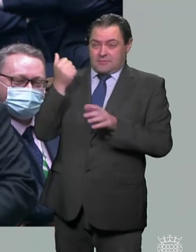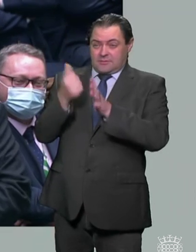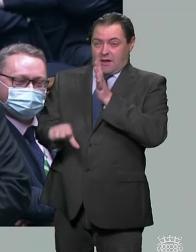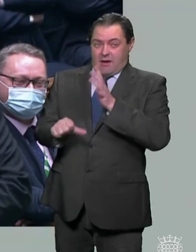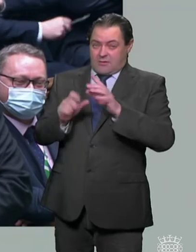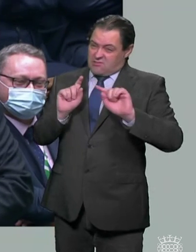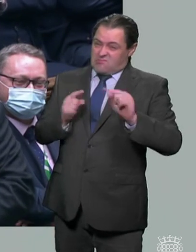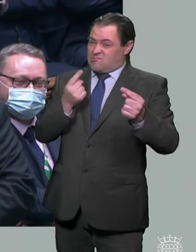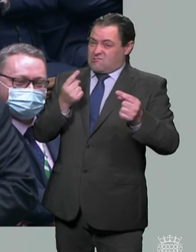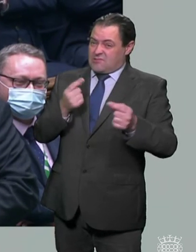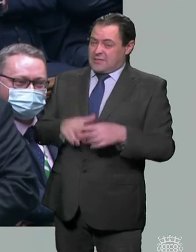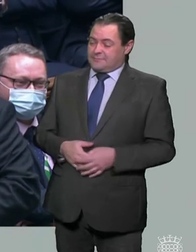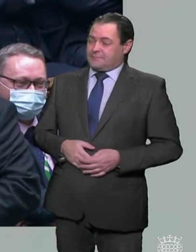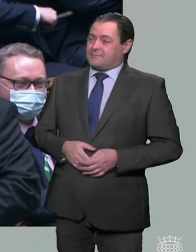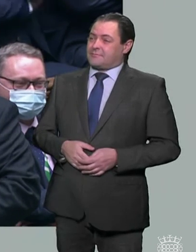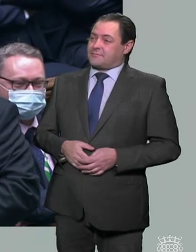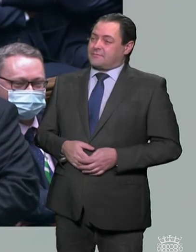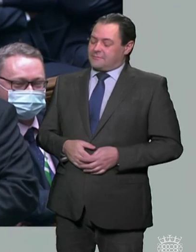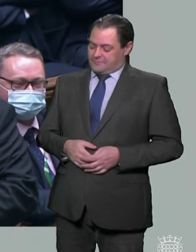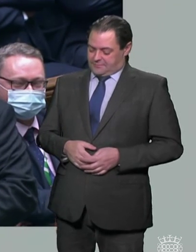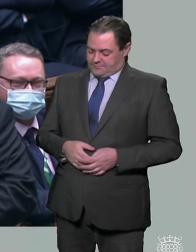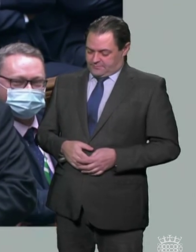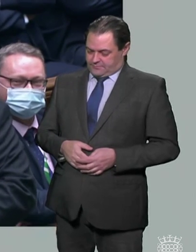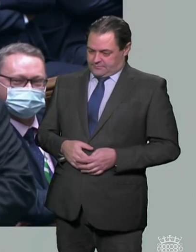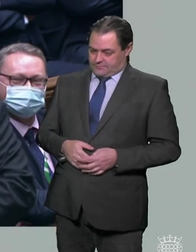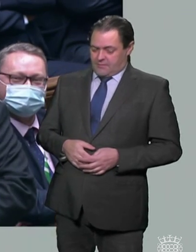The rebellion has clearly started.